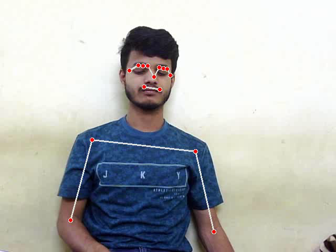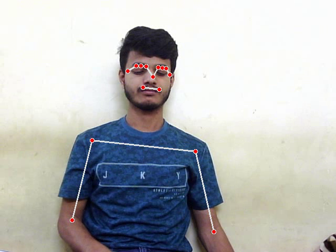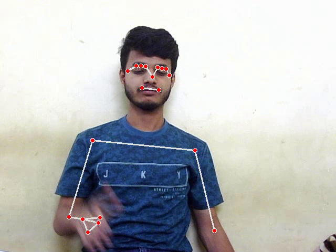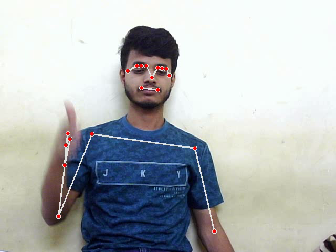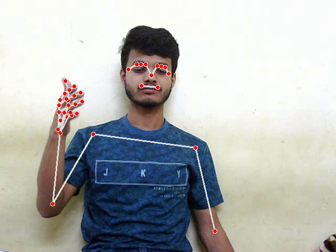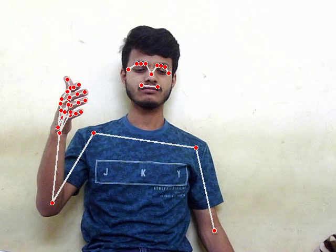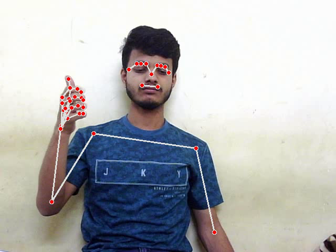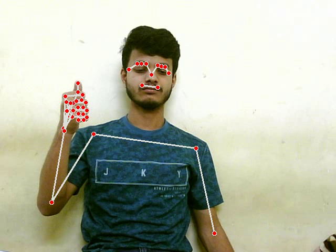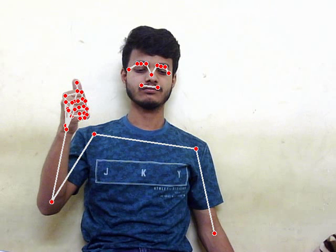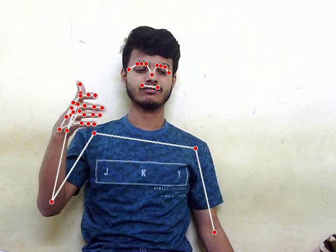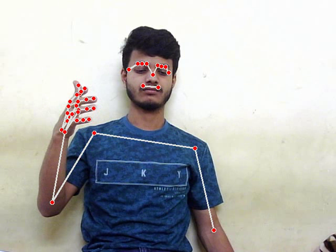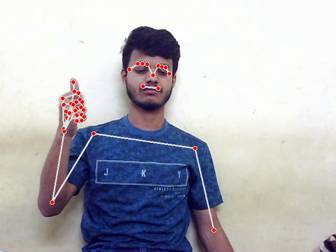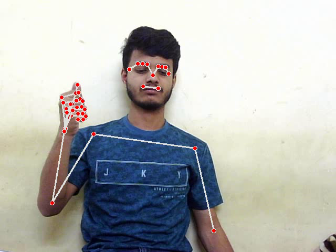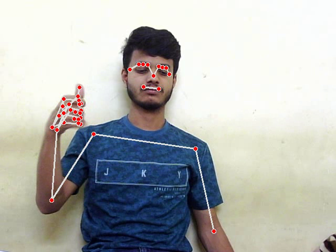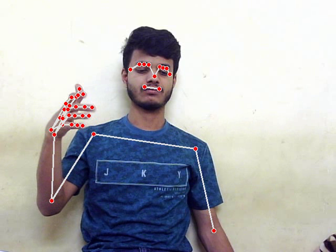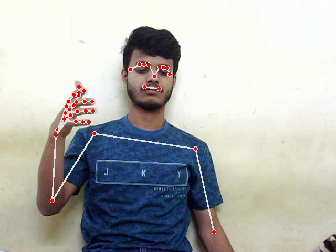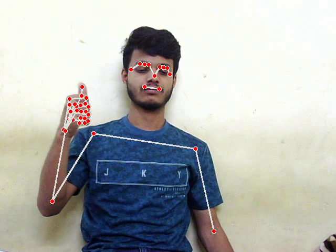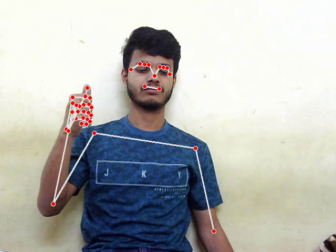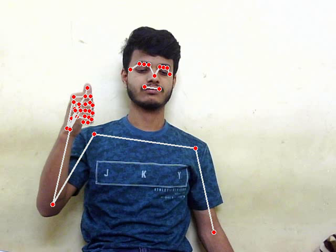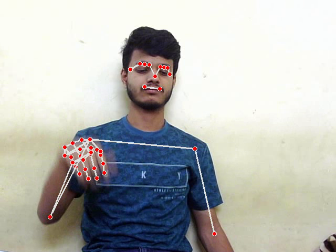milk